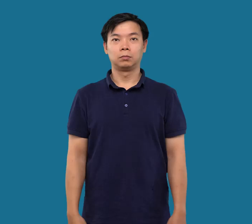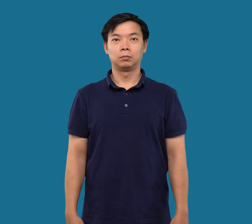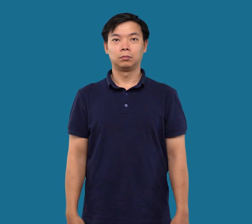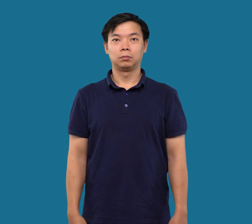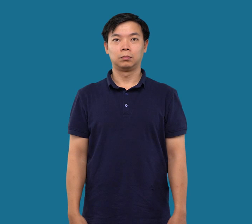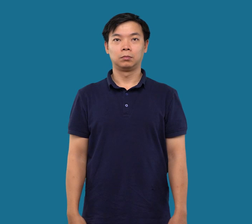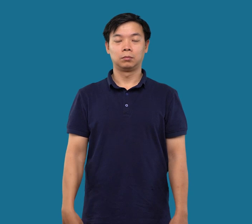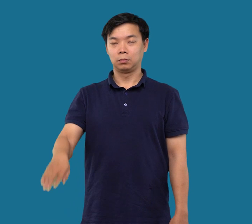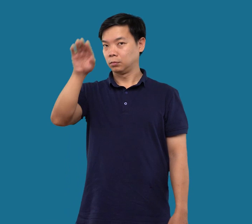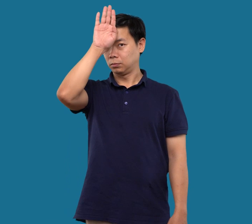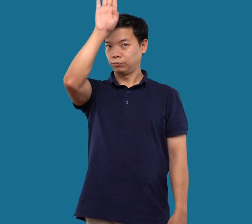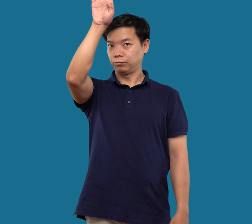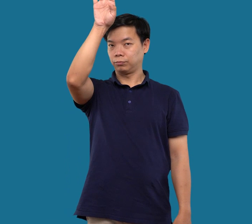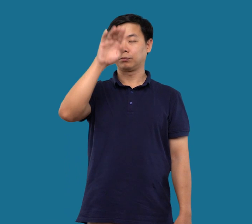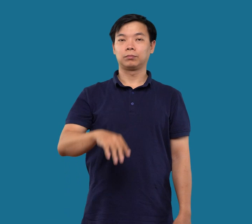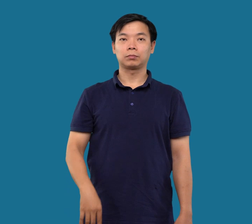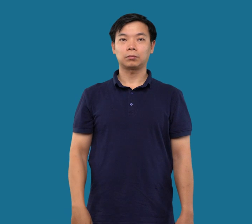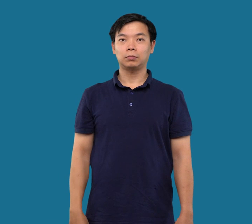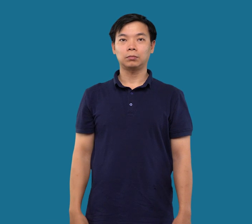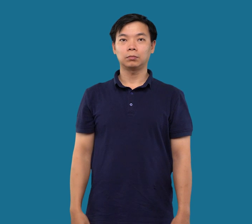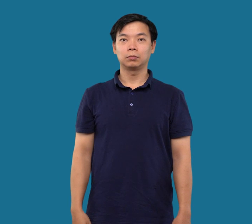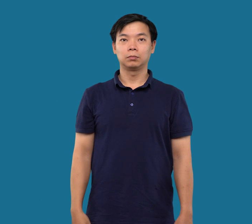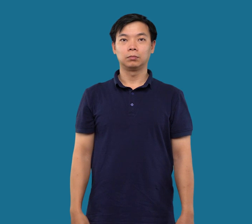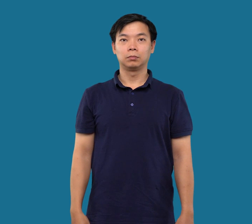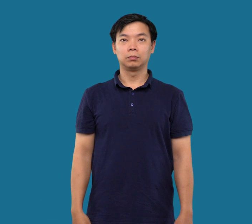hoàng đế